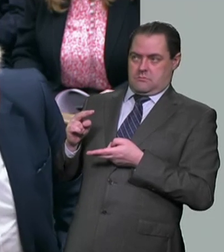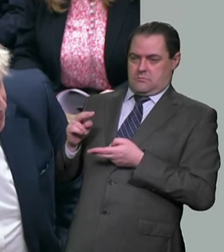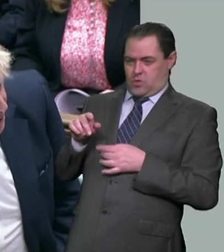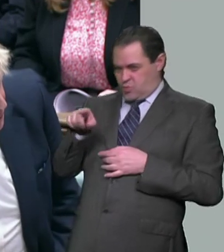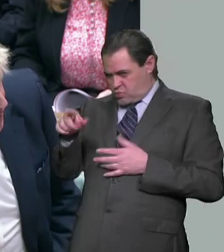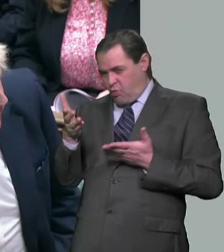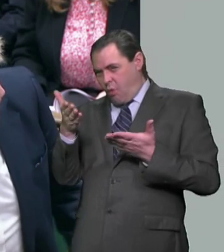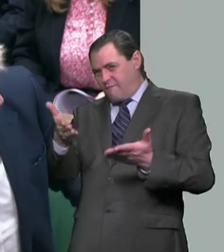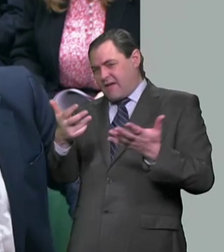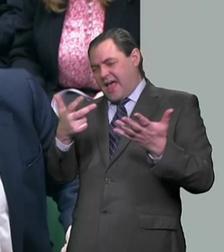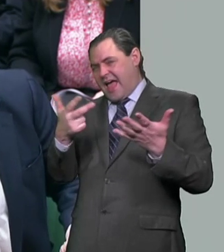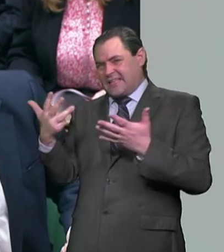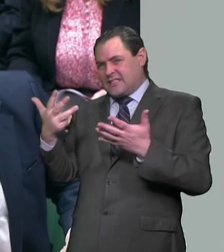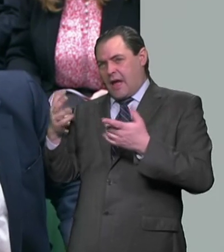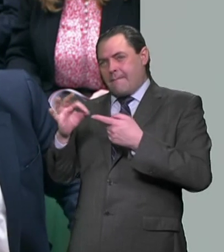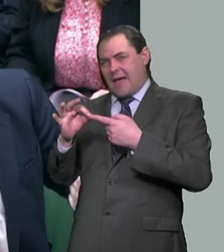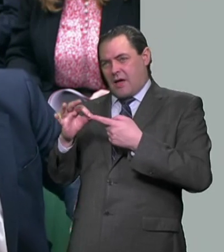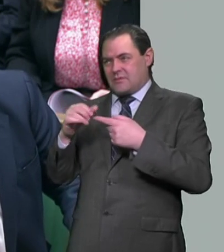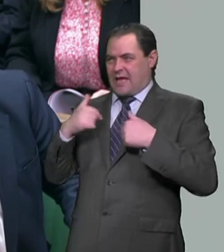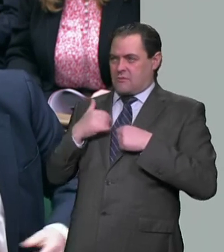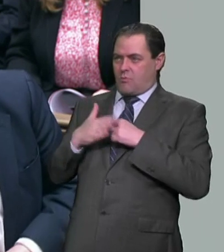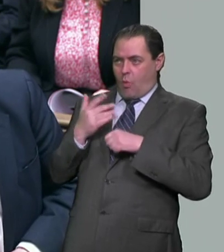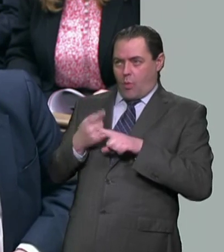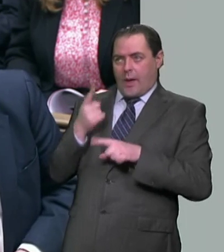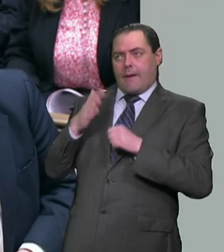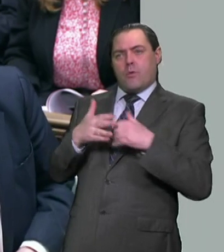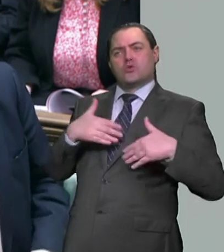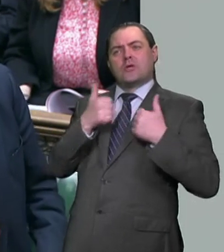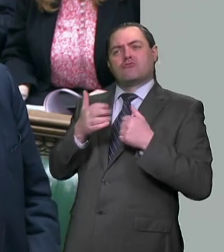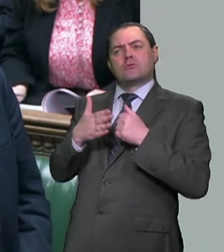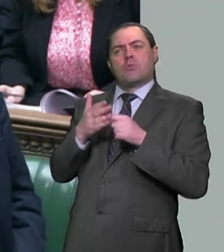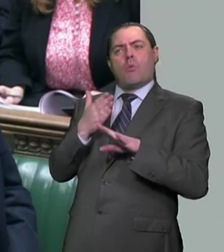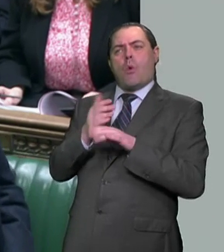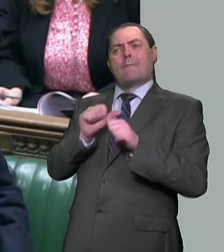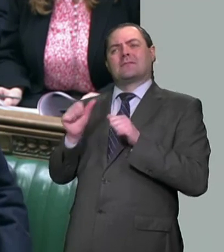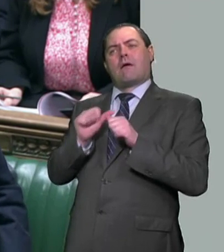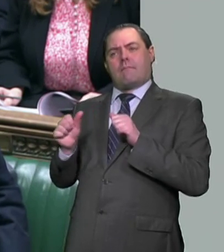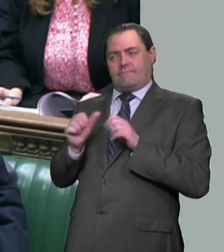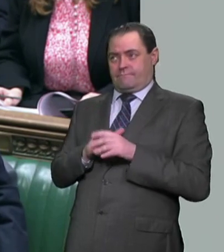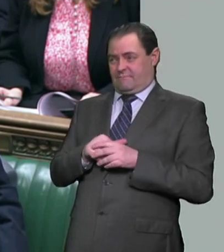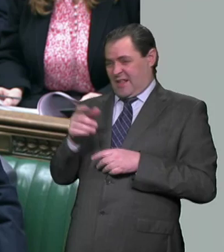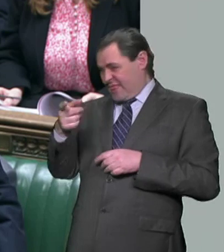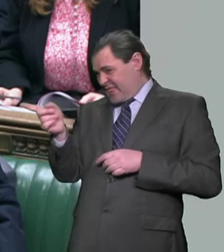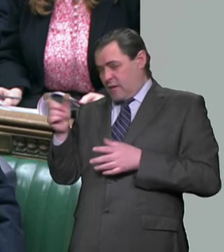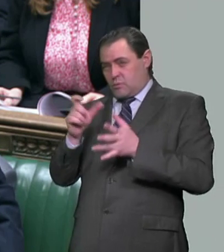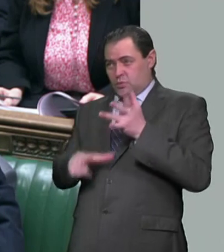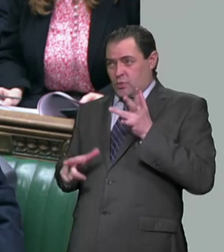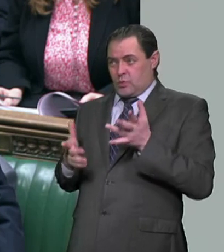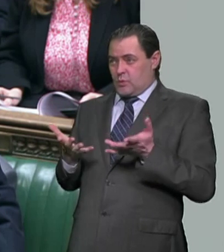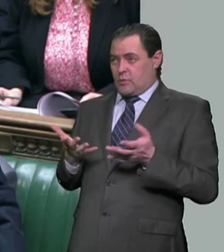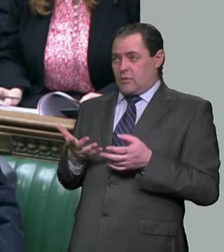Labour’s offer is £89. Ours is faster, more generous and more effective.